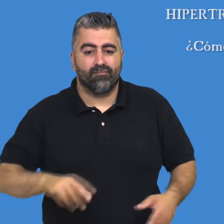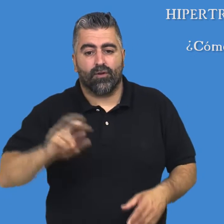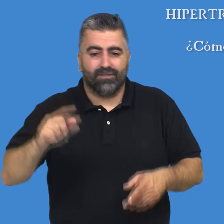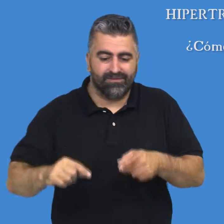otro